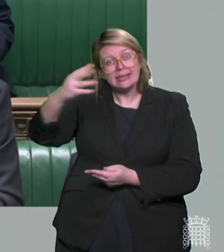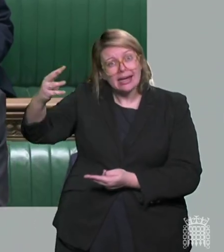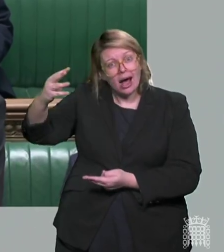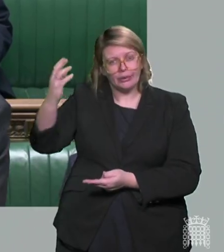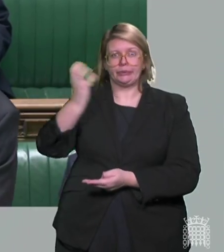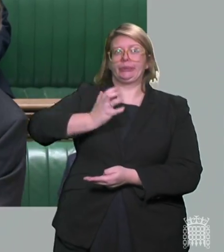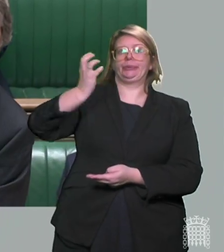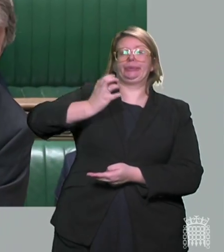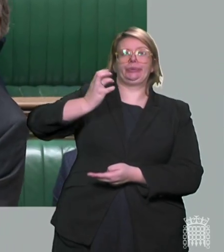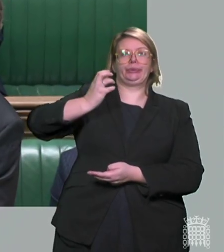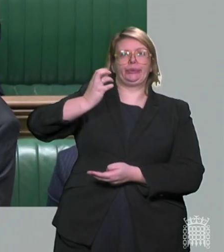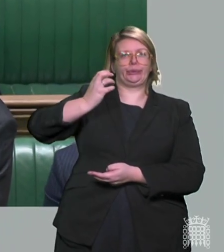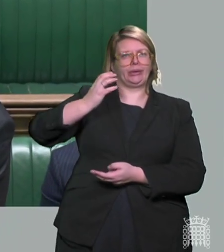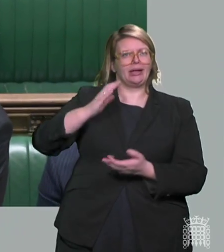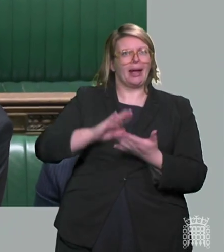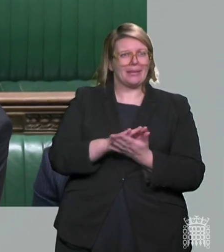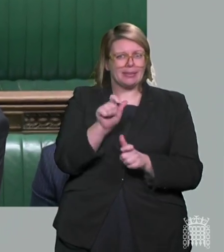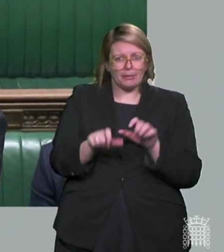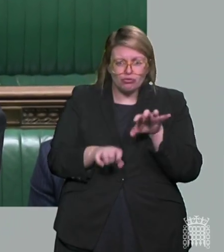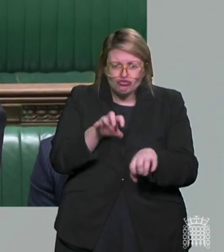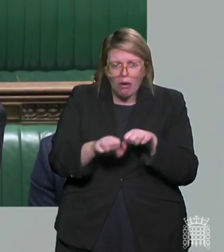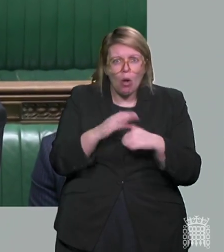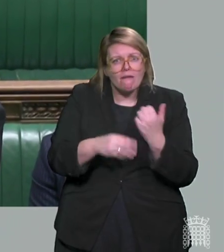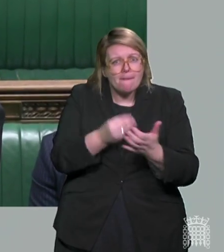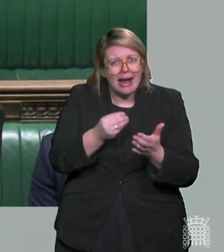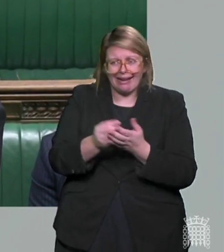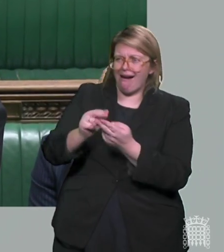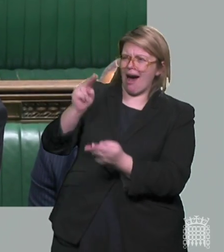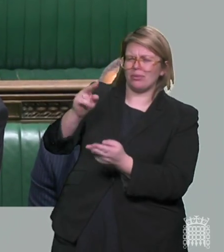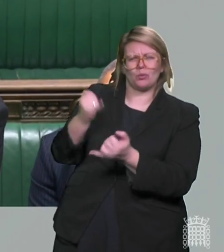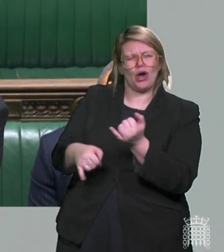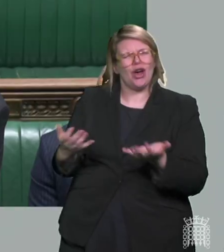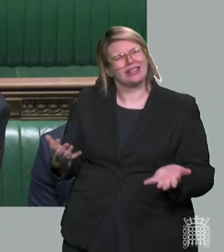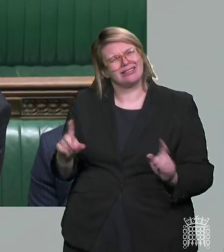If that is not inflationary, if that is not adding to people’s cost of living, I do not know what is.